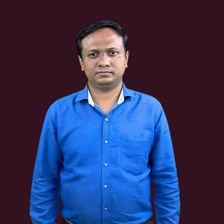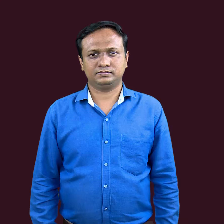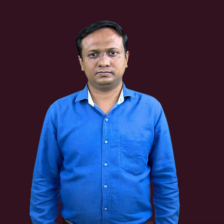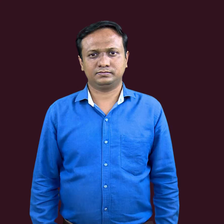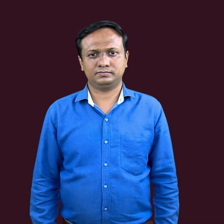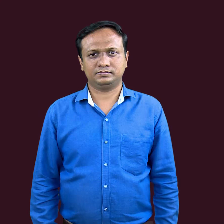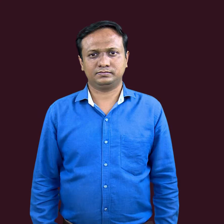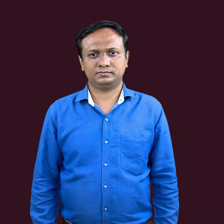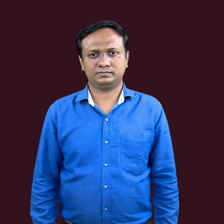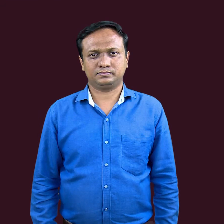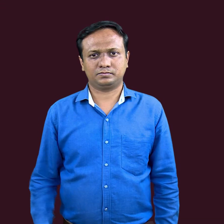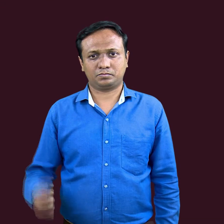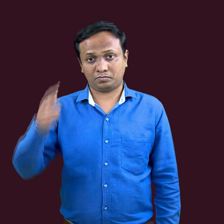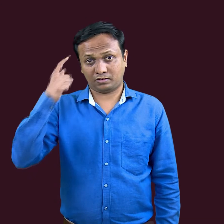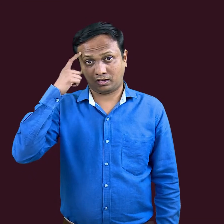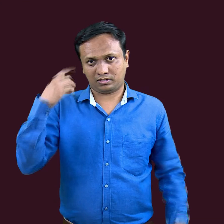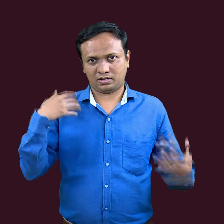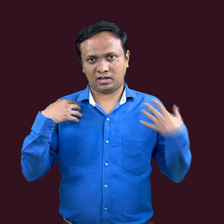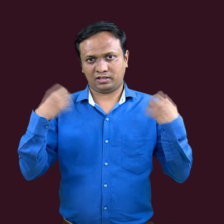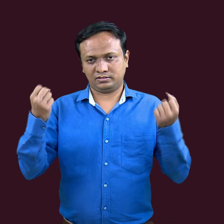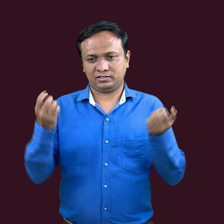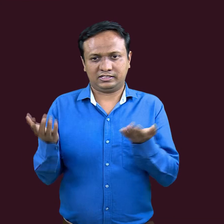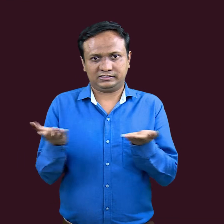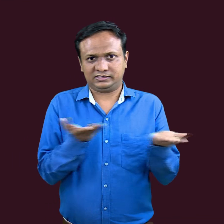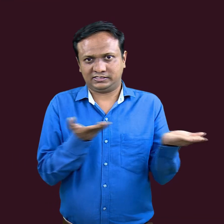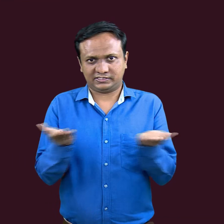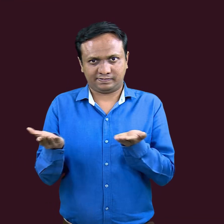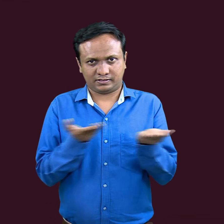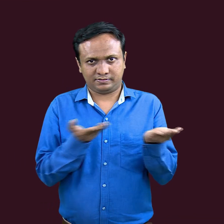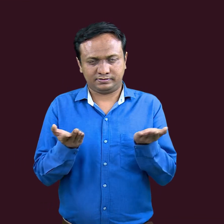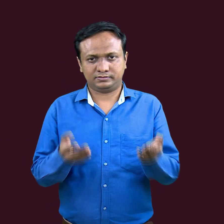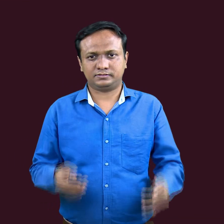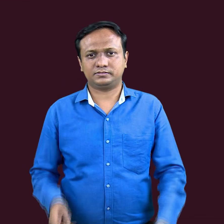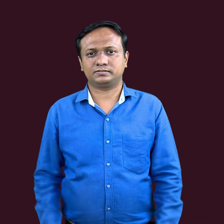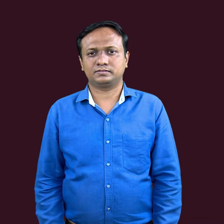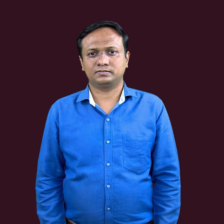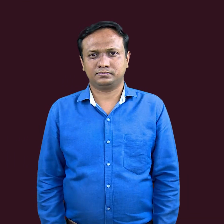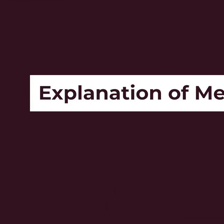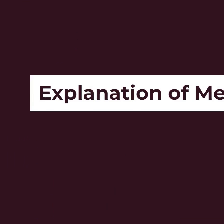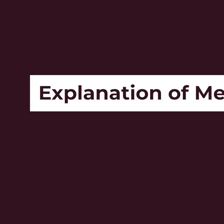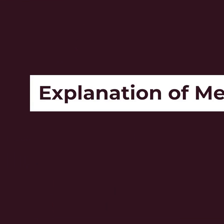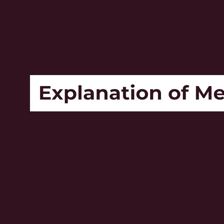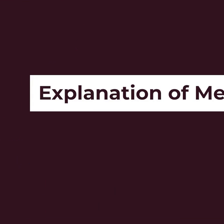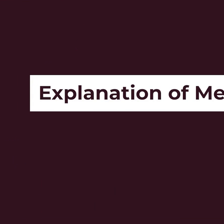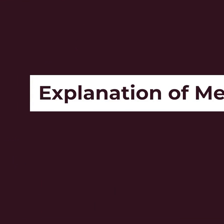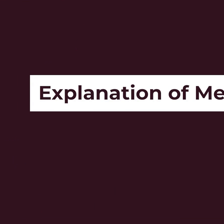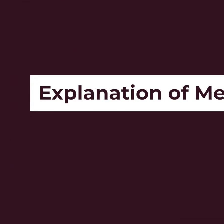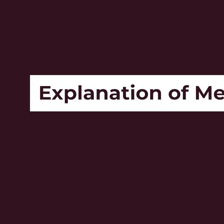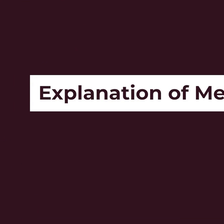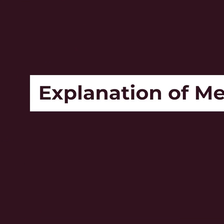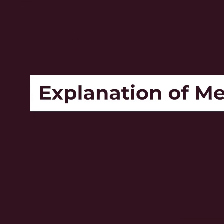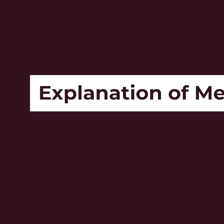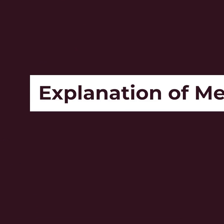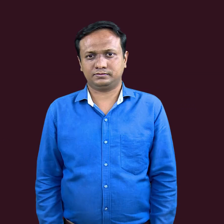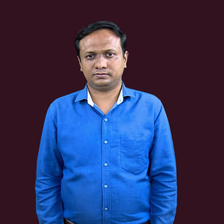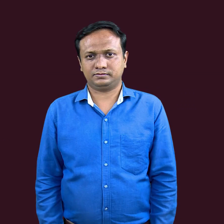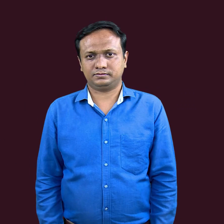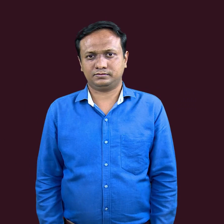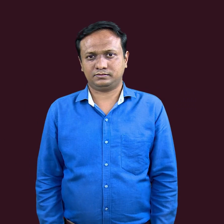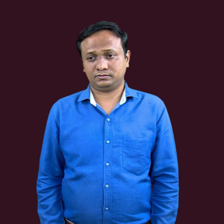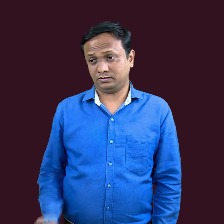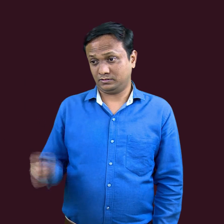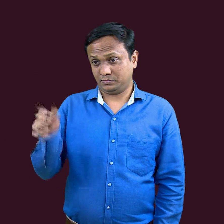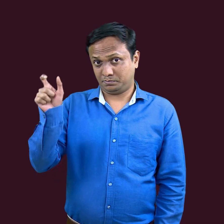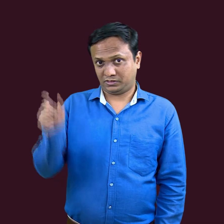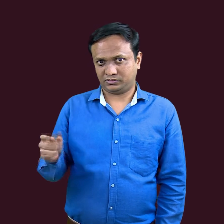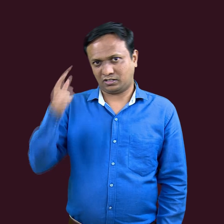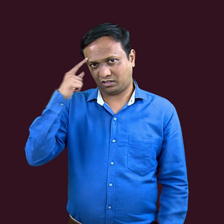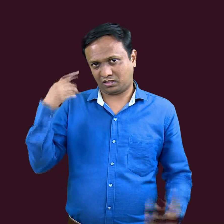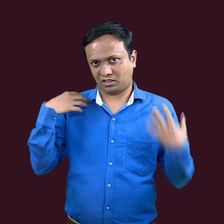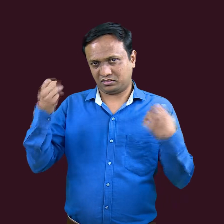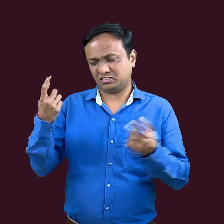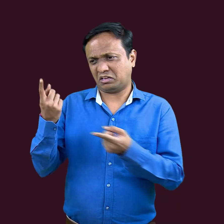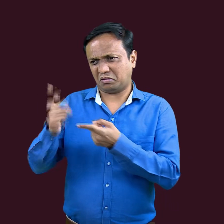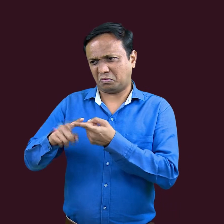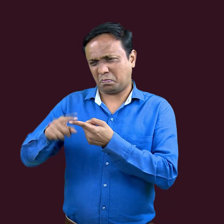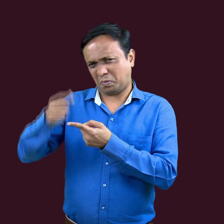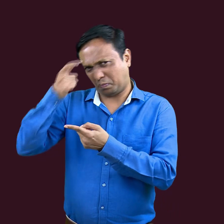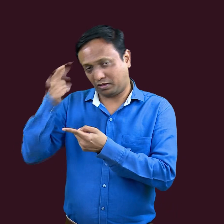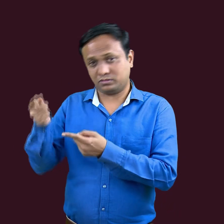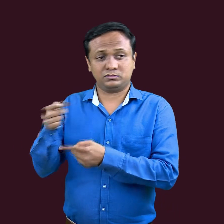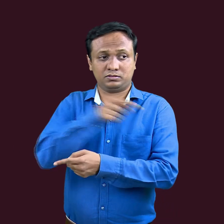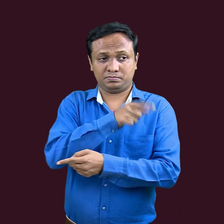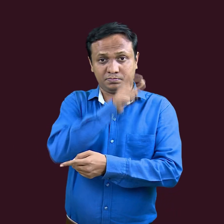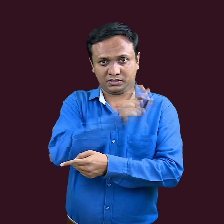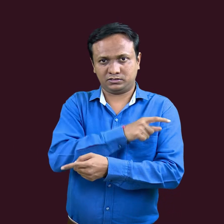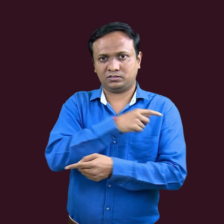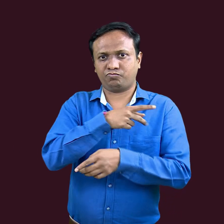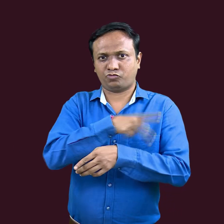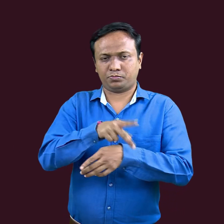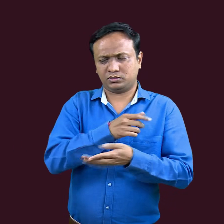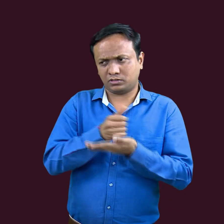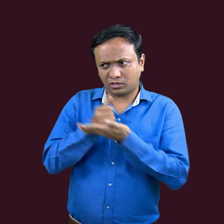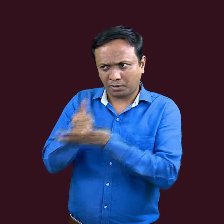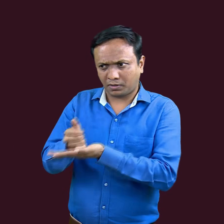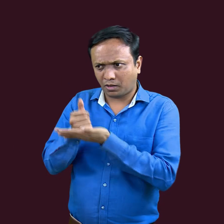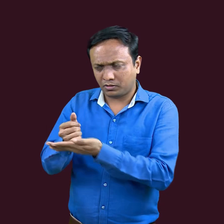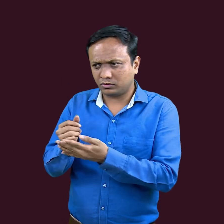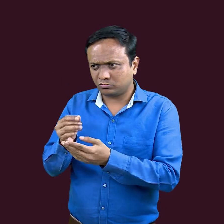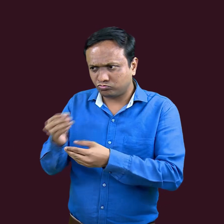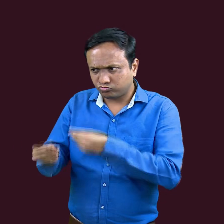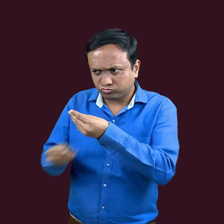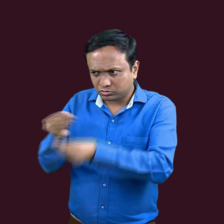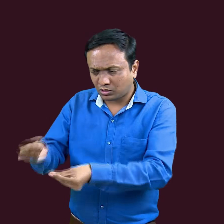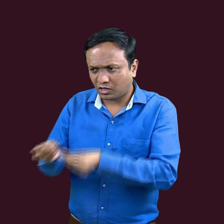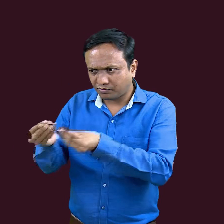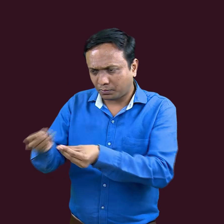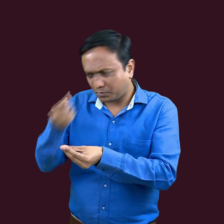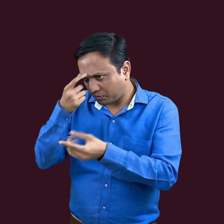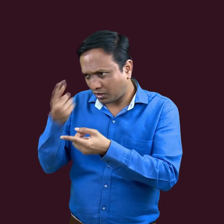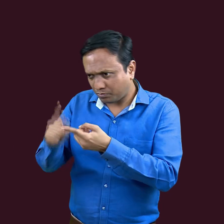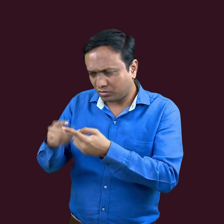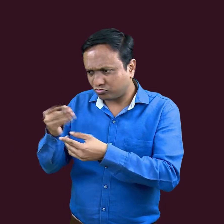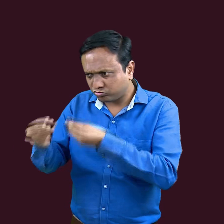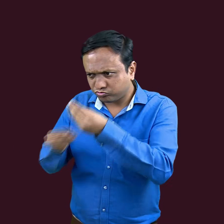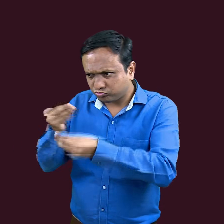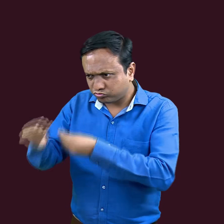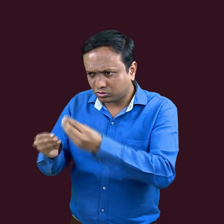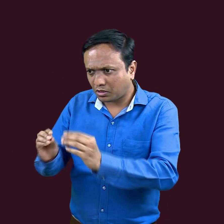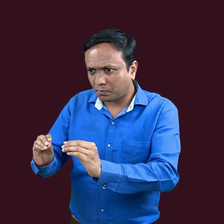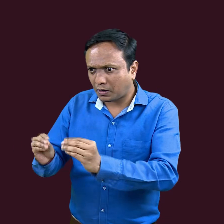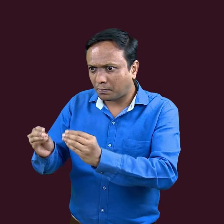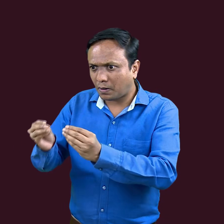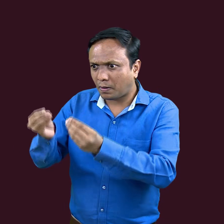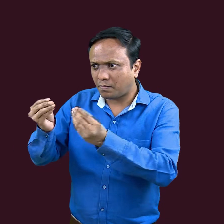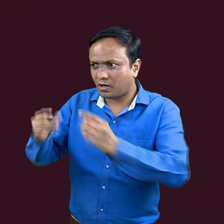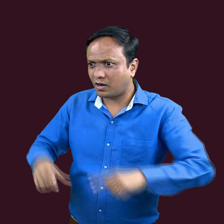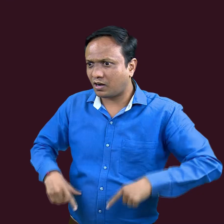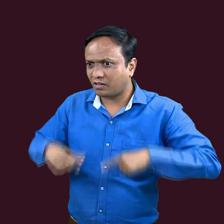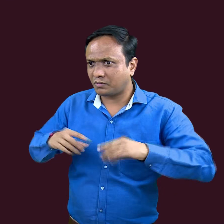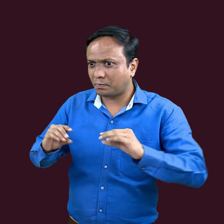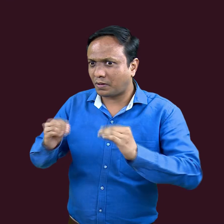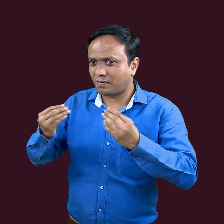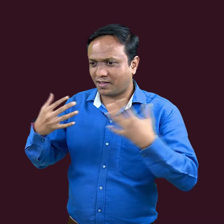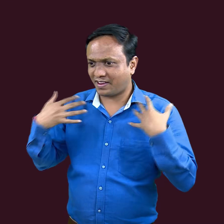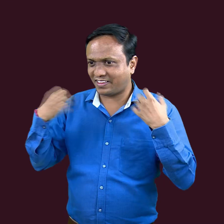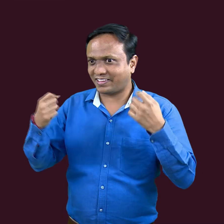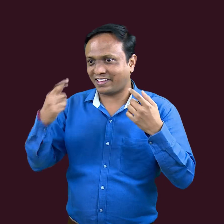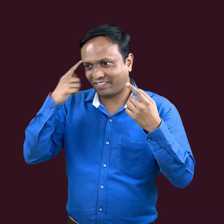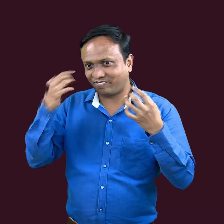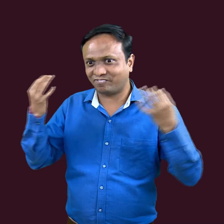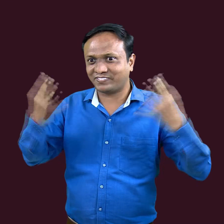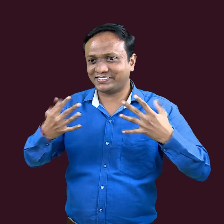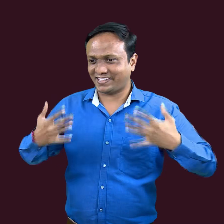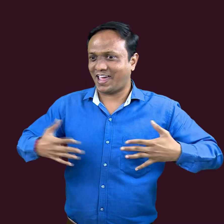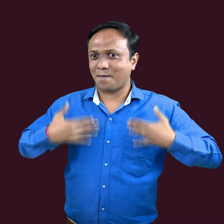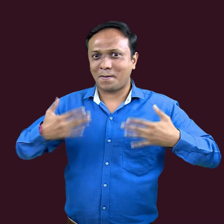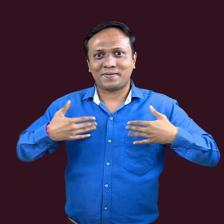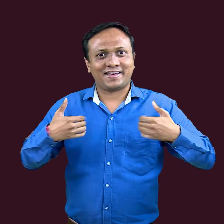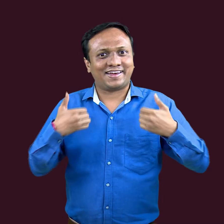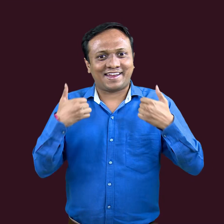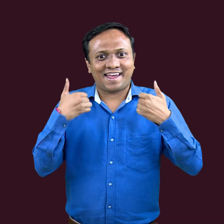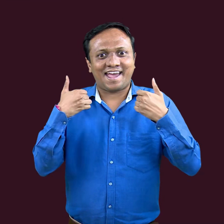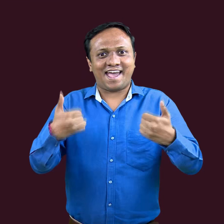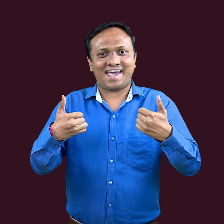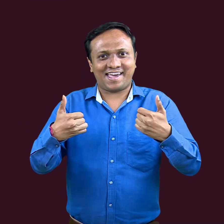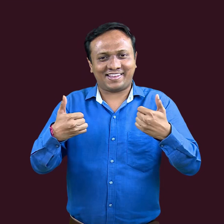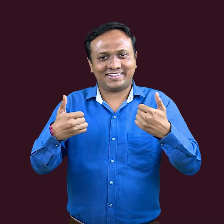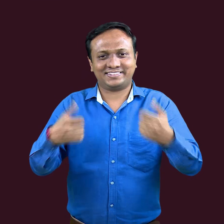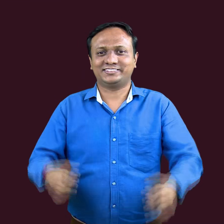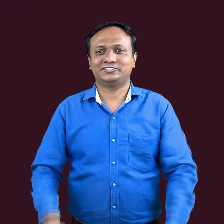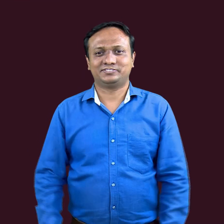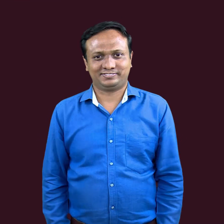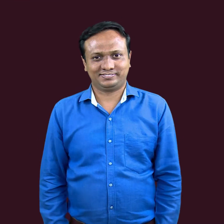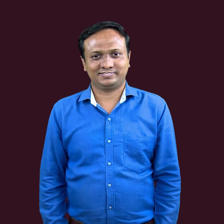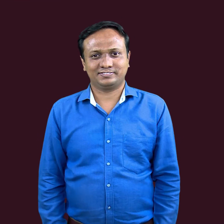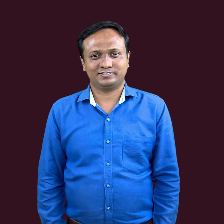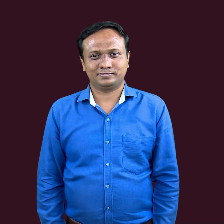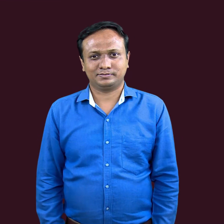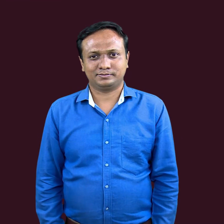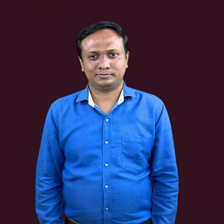Mental Health Services